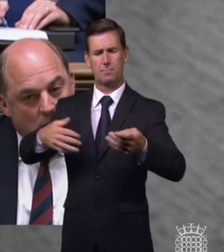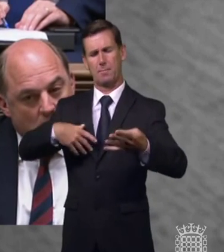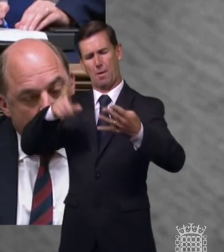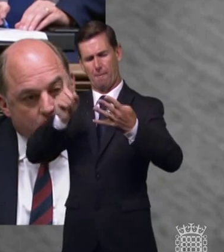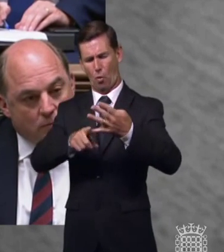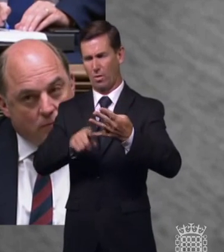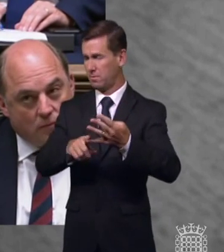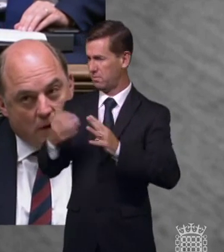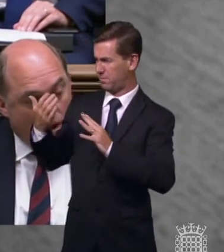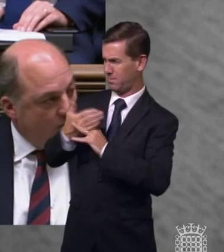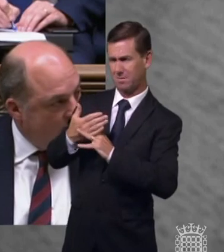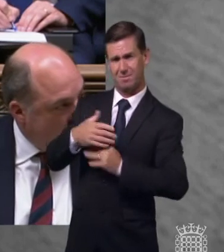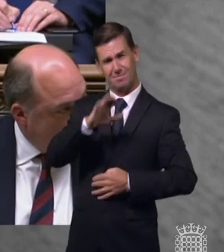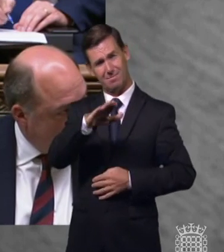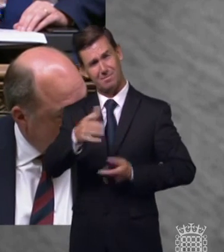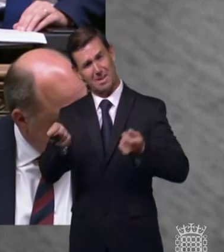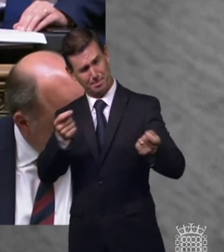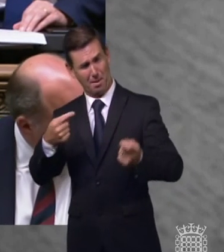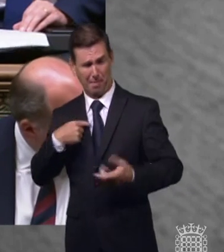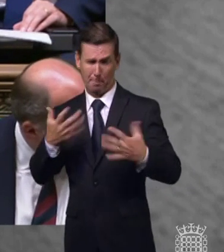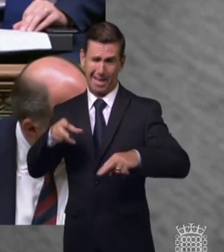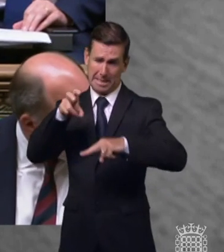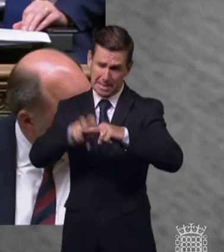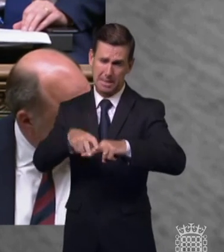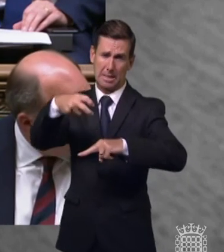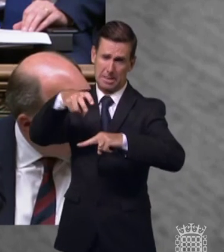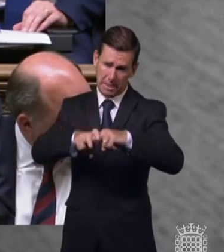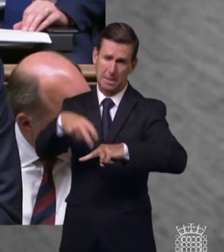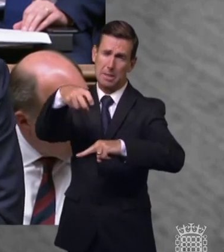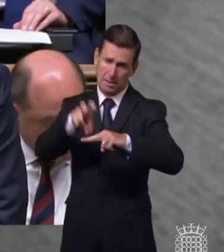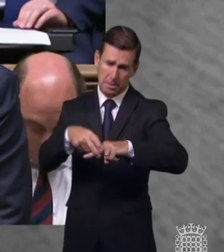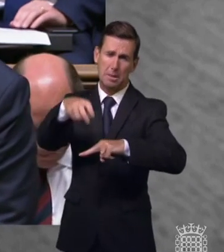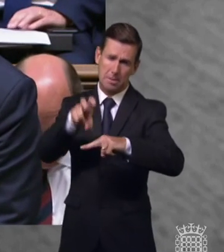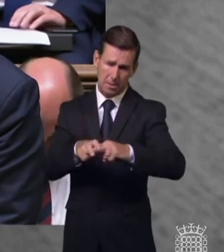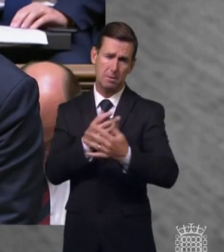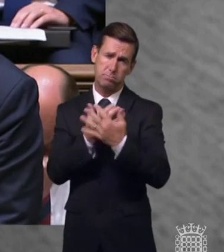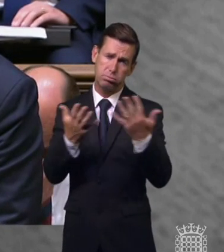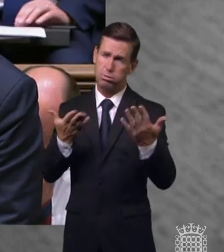I have given way, I think you will agree, Mr Speaker, quite lot this morning.